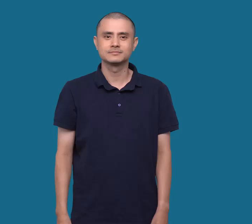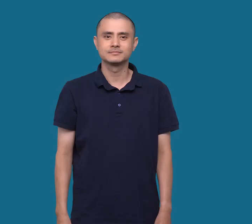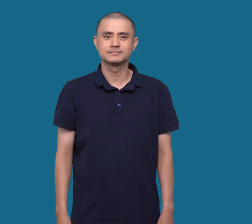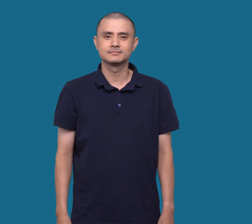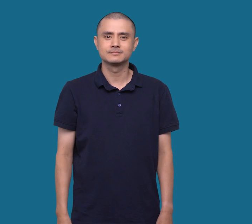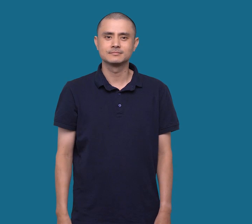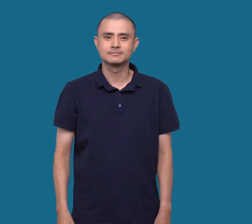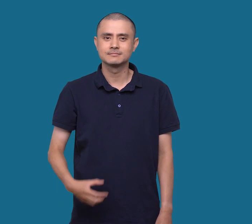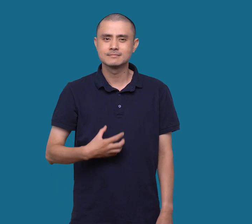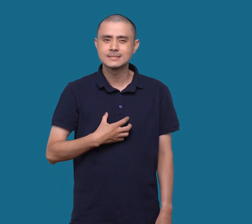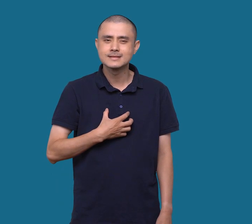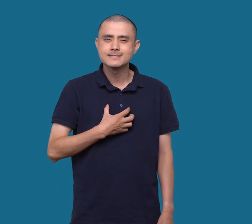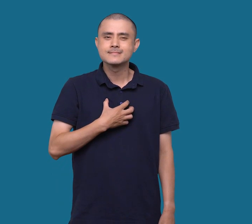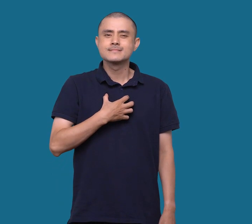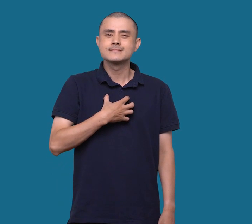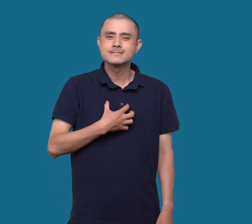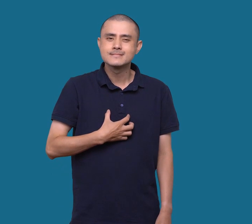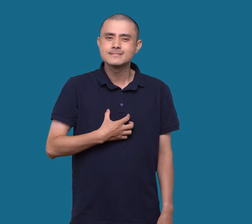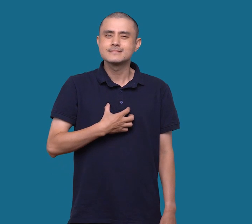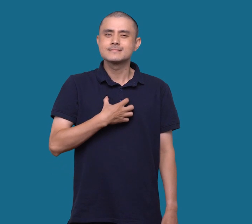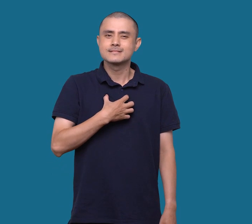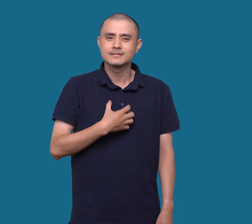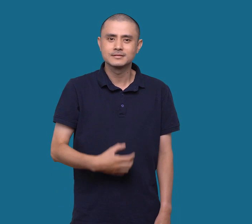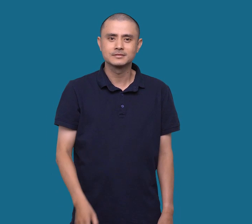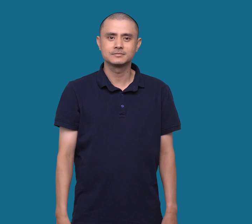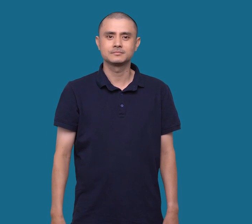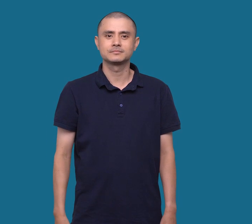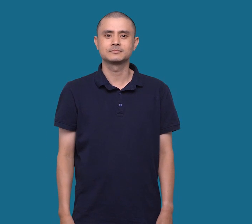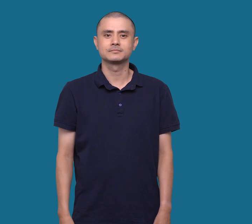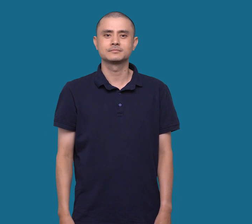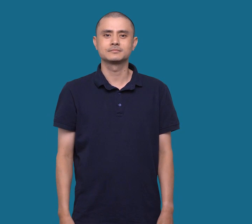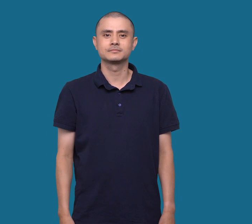ghen tị